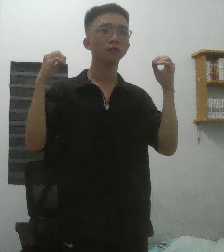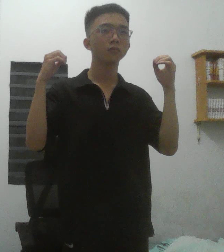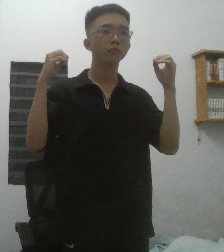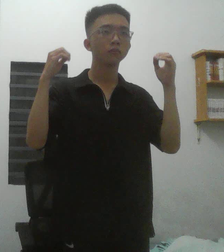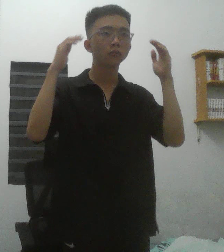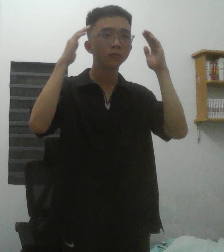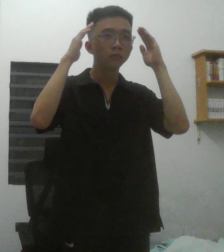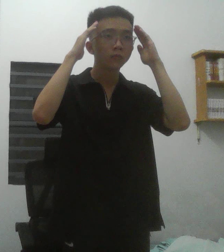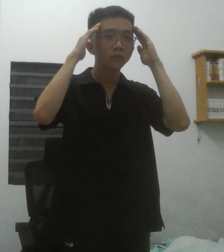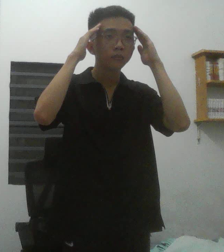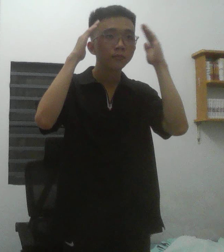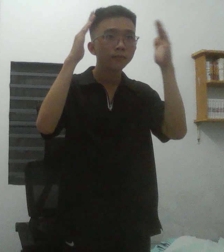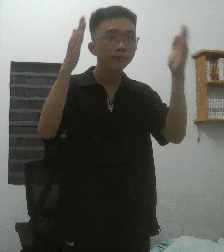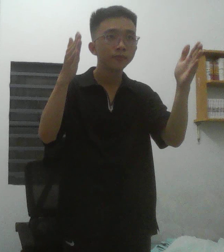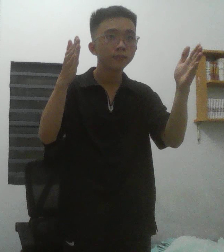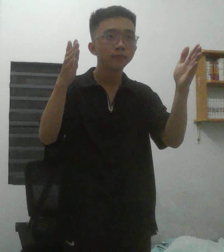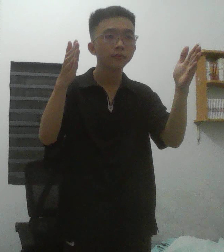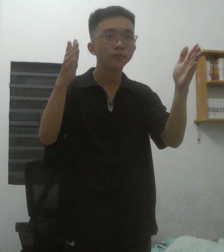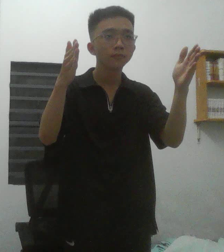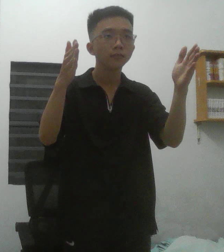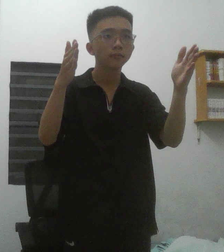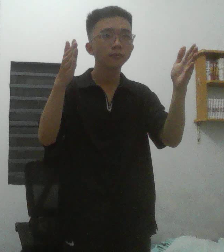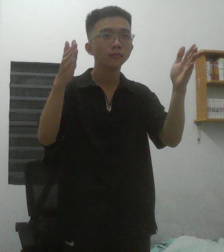quan tam